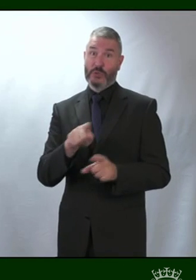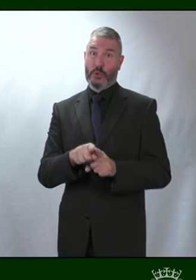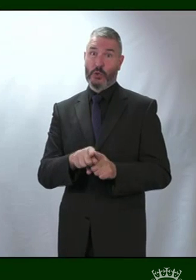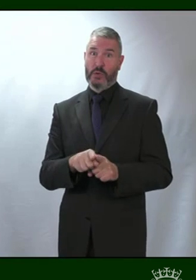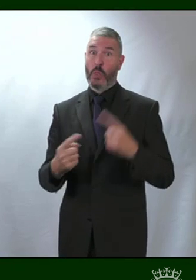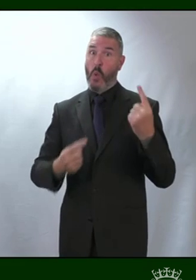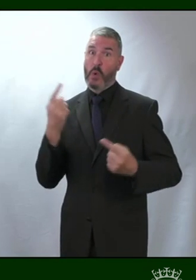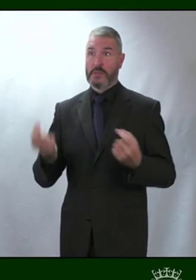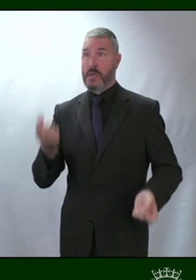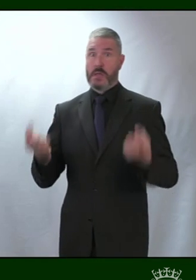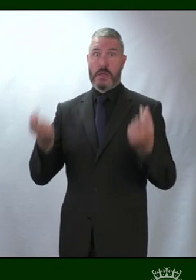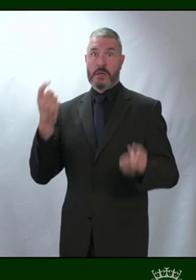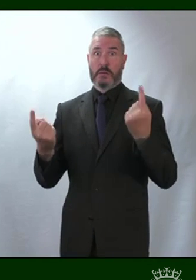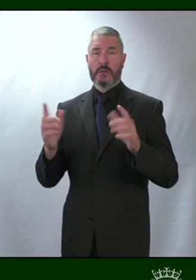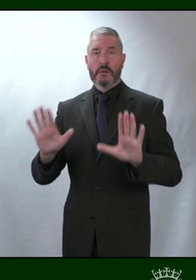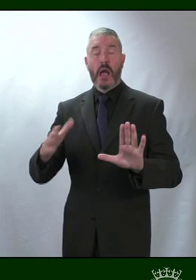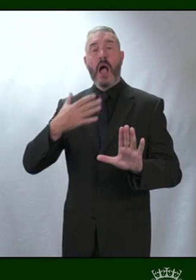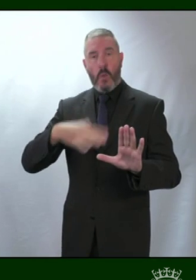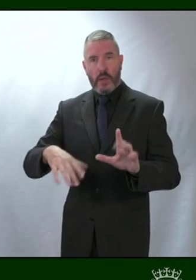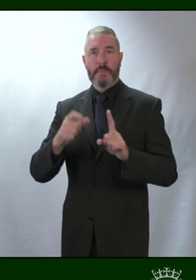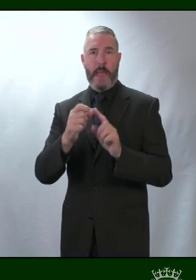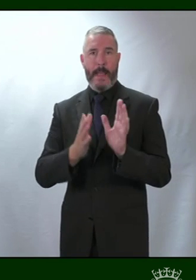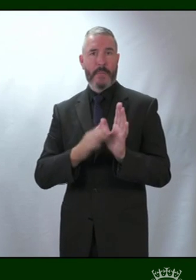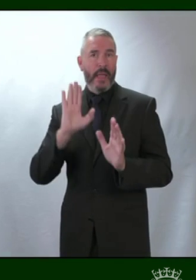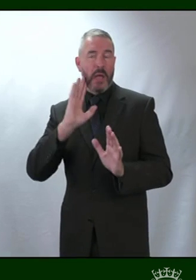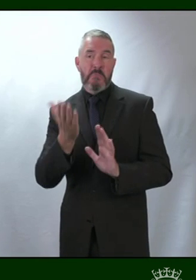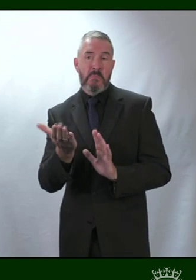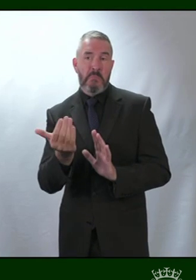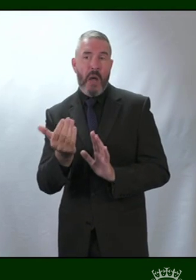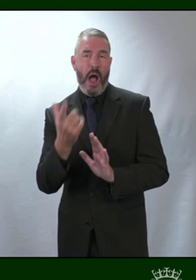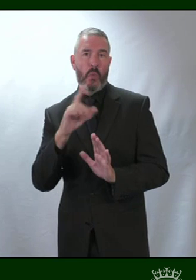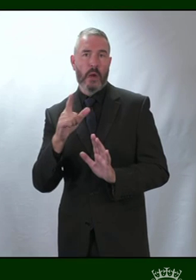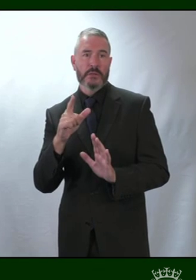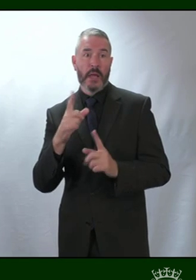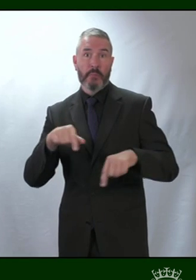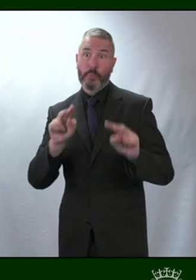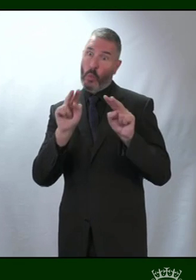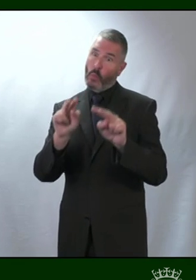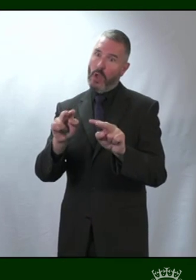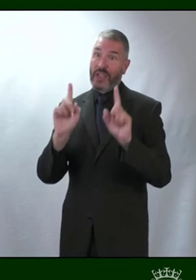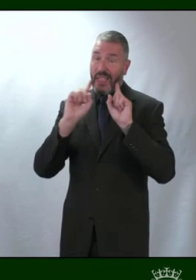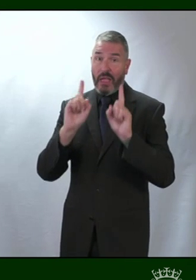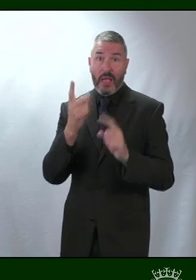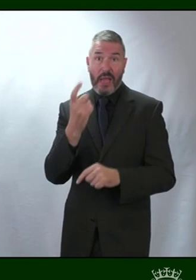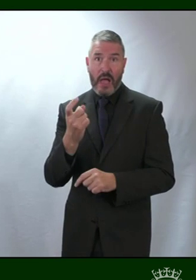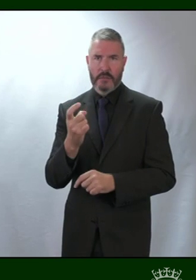I want to be able to hear the Prime Minister. When I cannot hear him, I worry about the people who watch our proceedings.